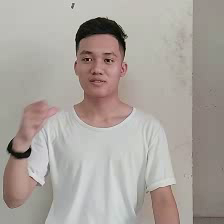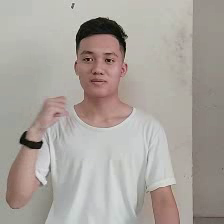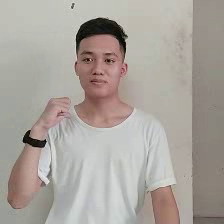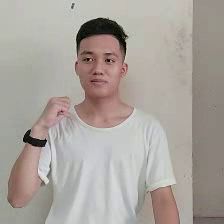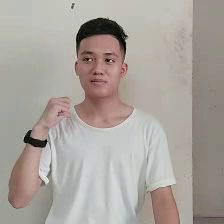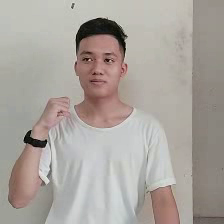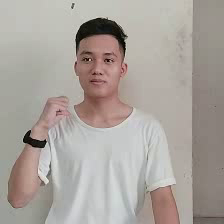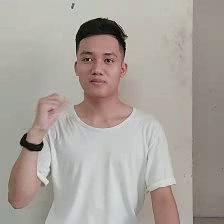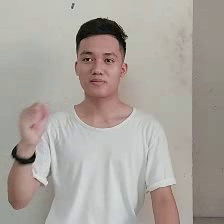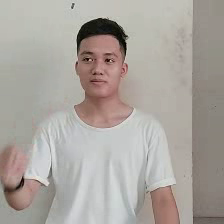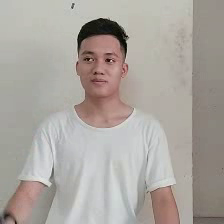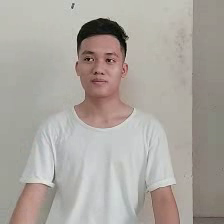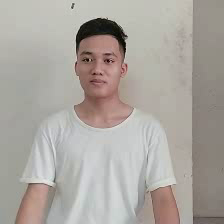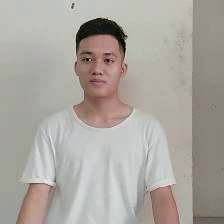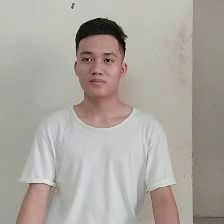Nghỉ ngơi